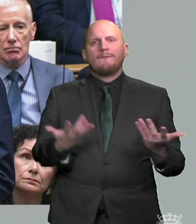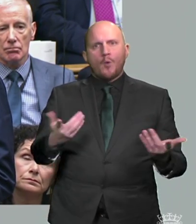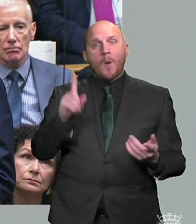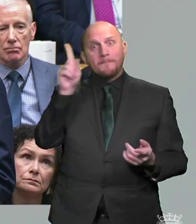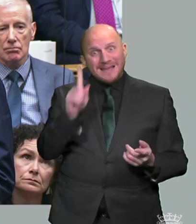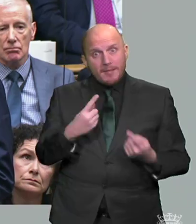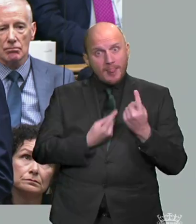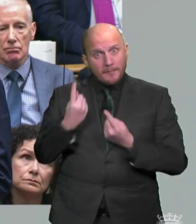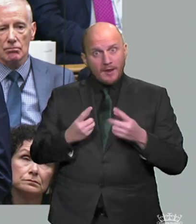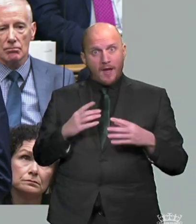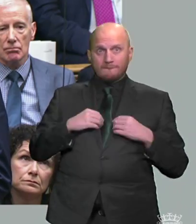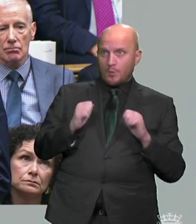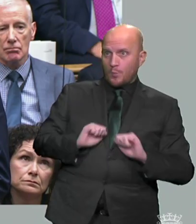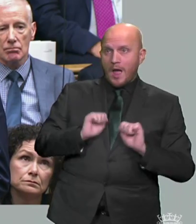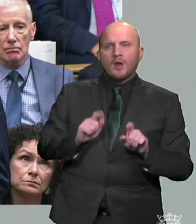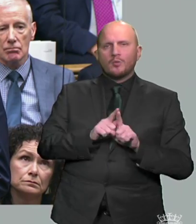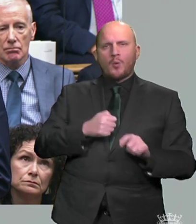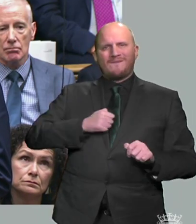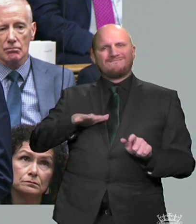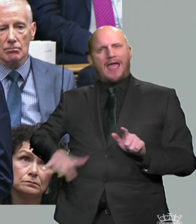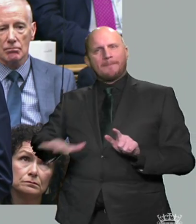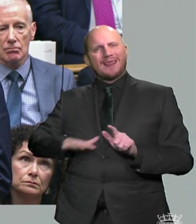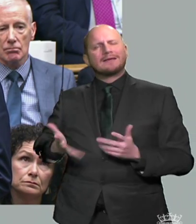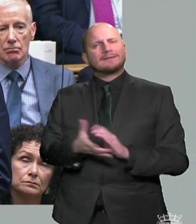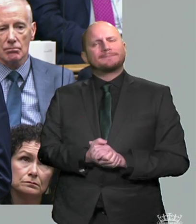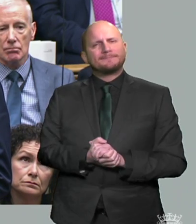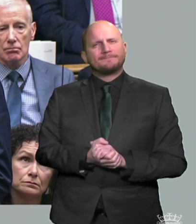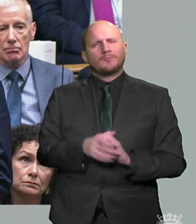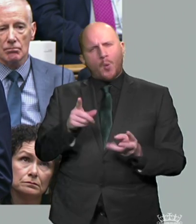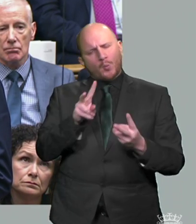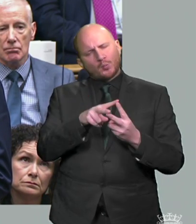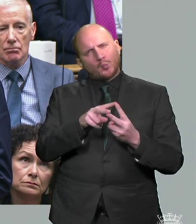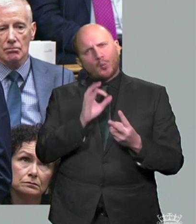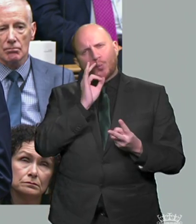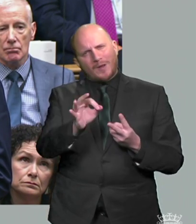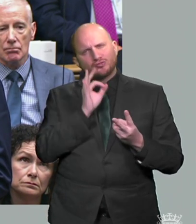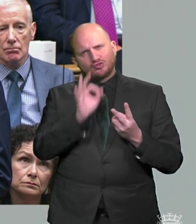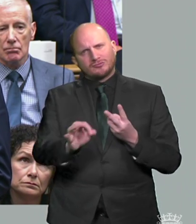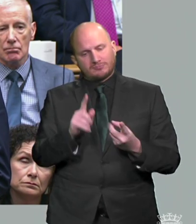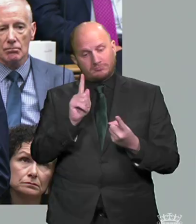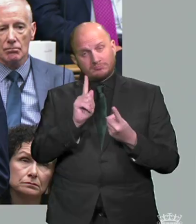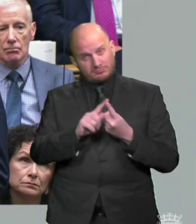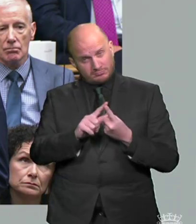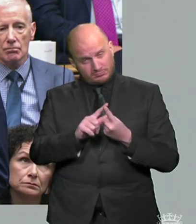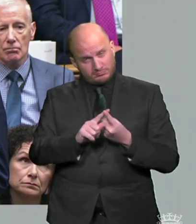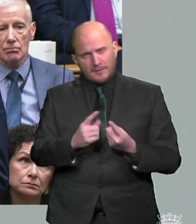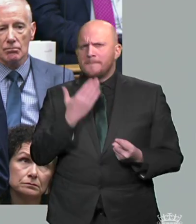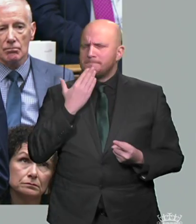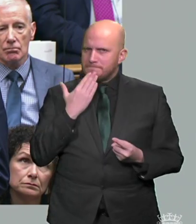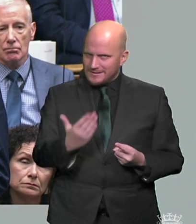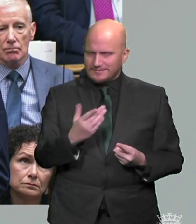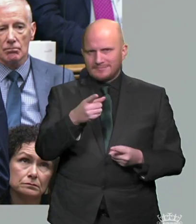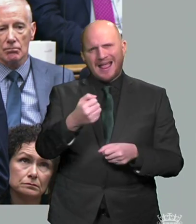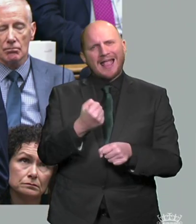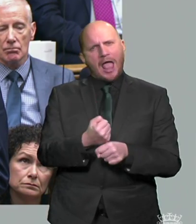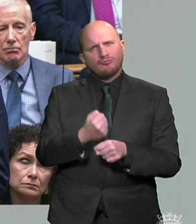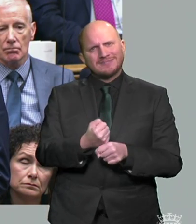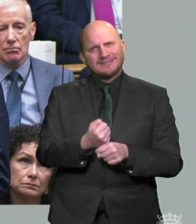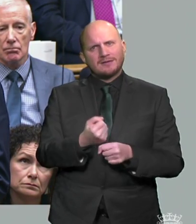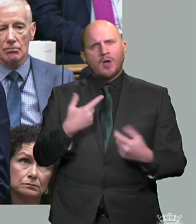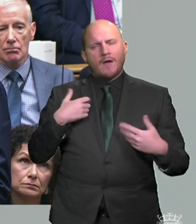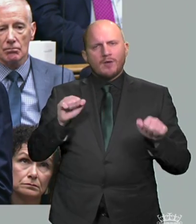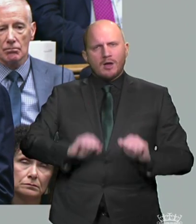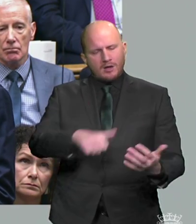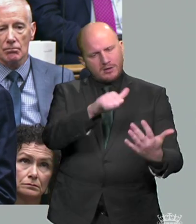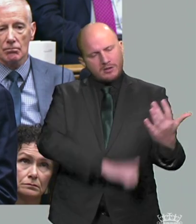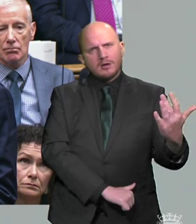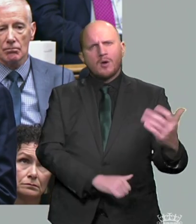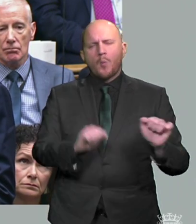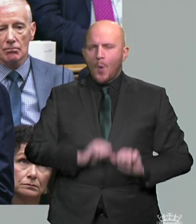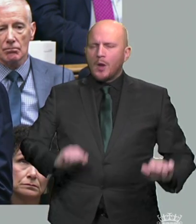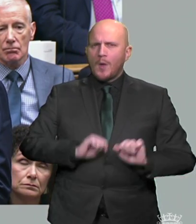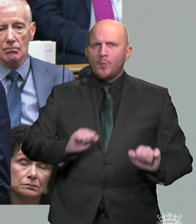I ask the Prime Minister two questions. First, can he give a cast-iron guarantee that the dreadful cancer backlog will not get any worse?